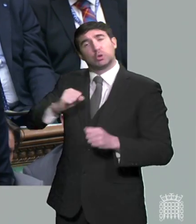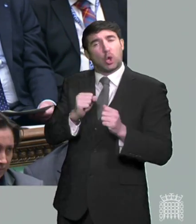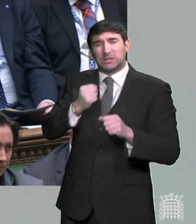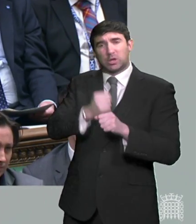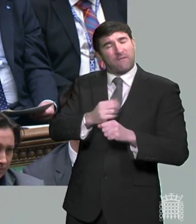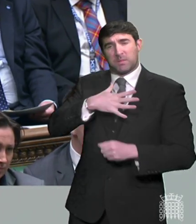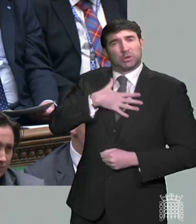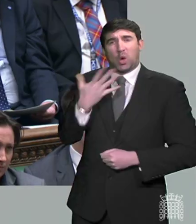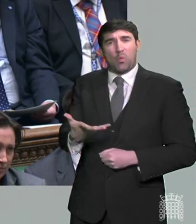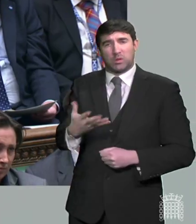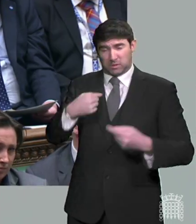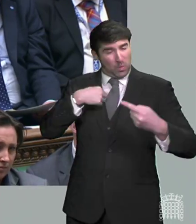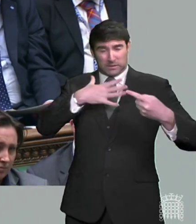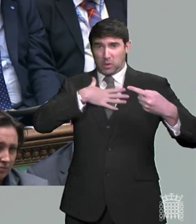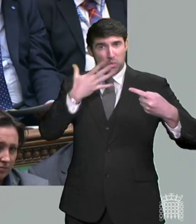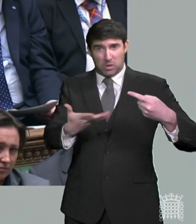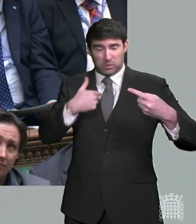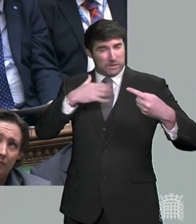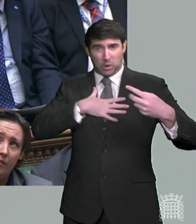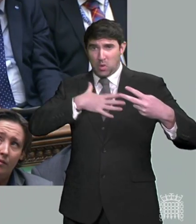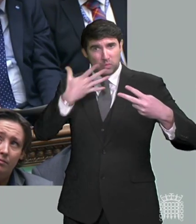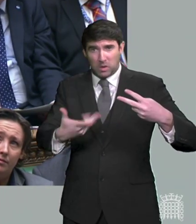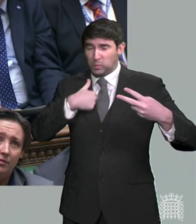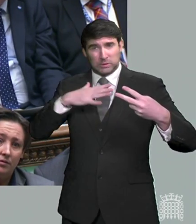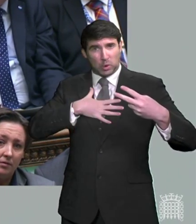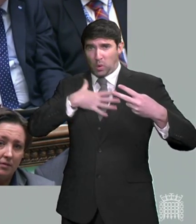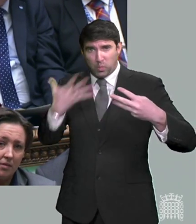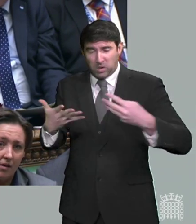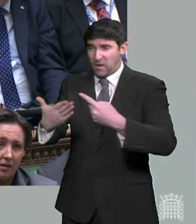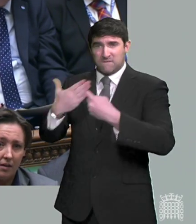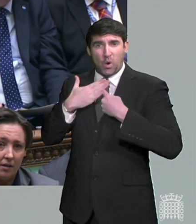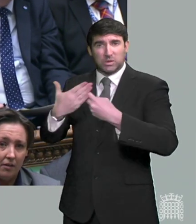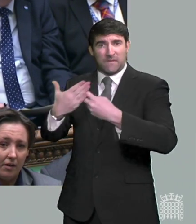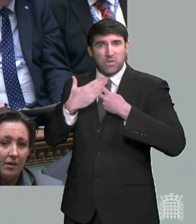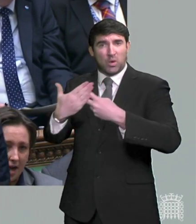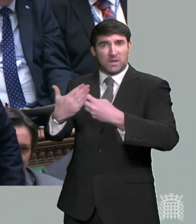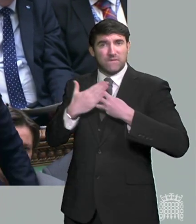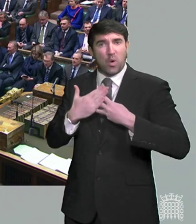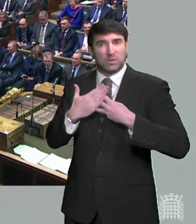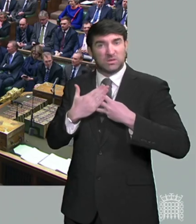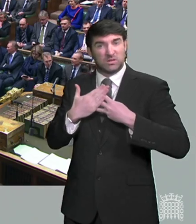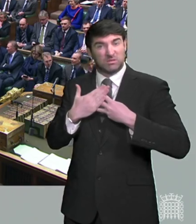Are we not now on a slippery slope from devolution to direct rule?